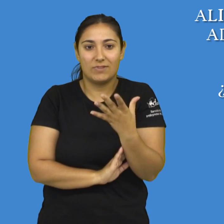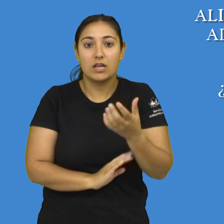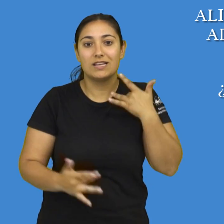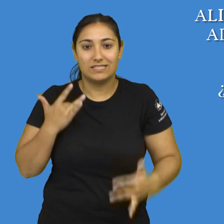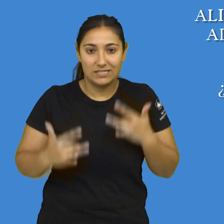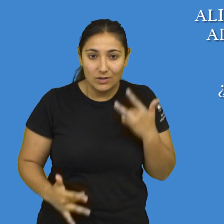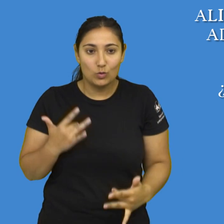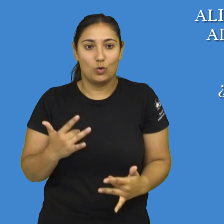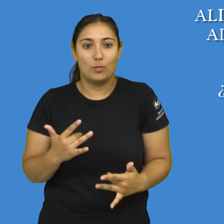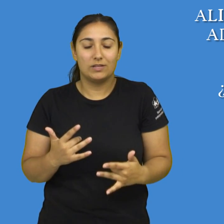síntoma